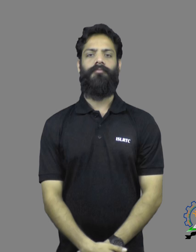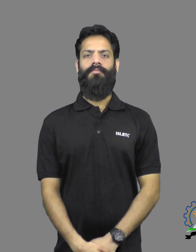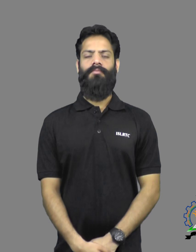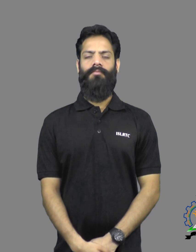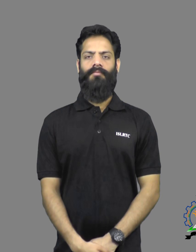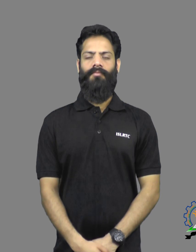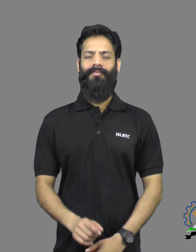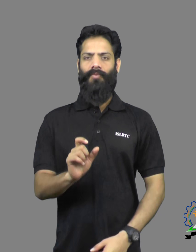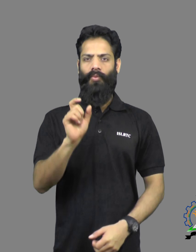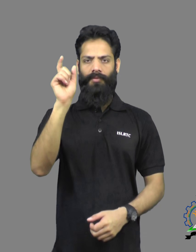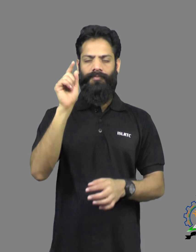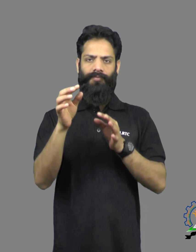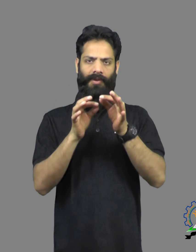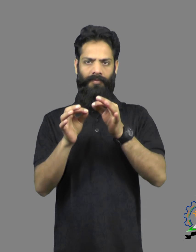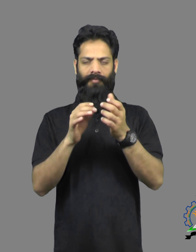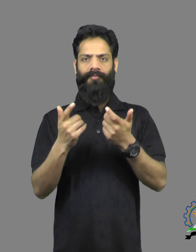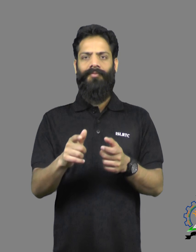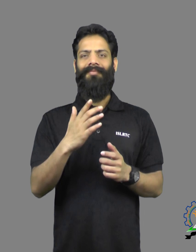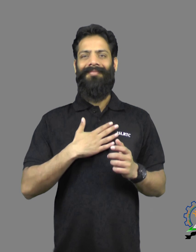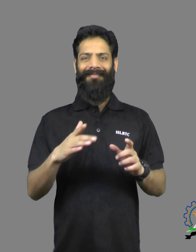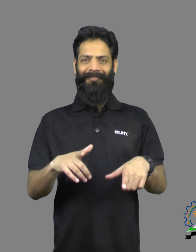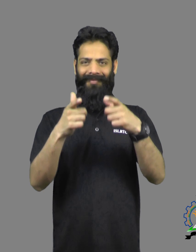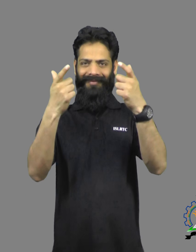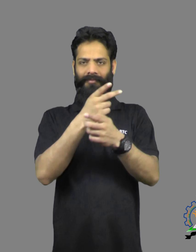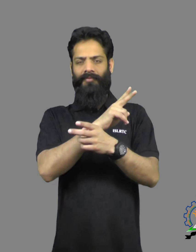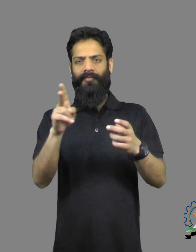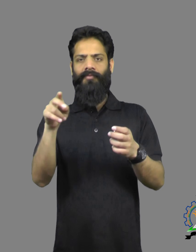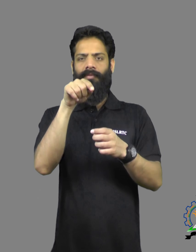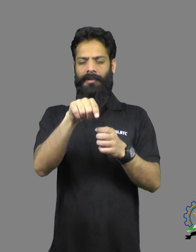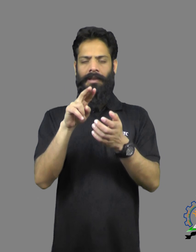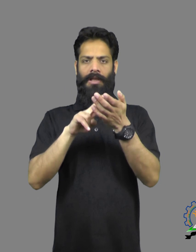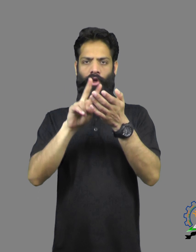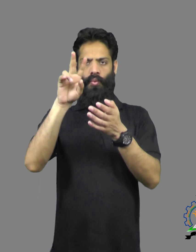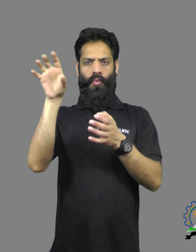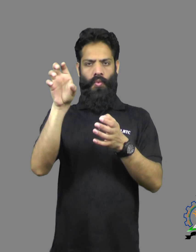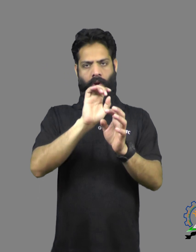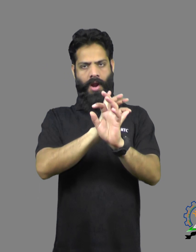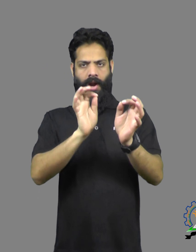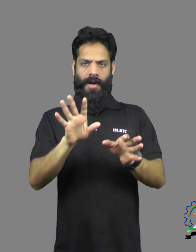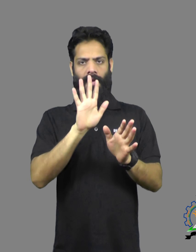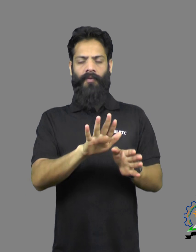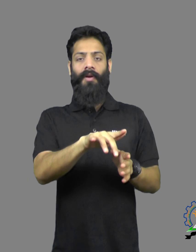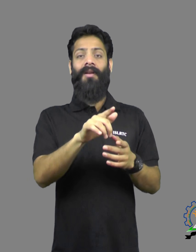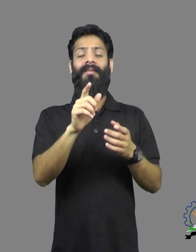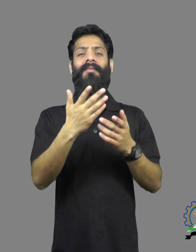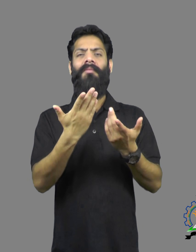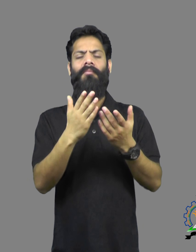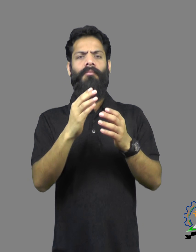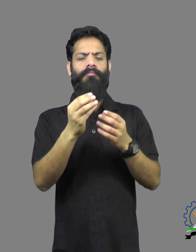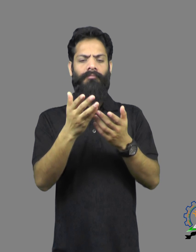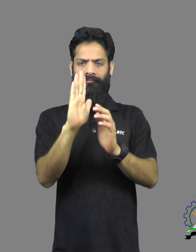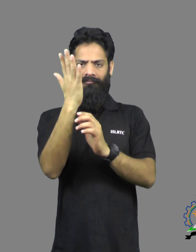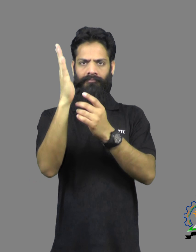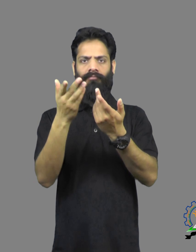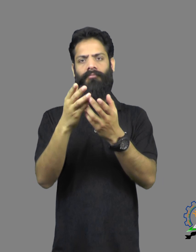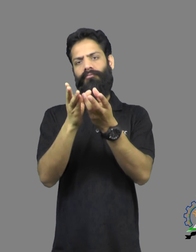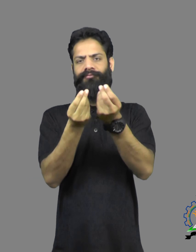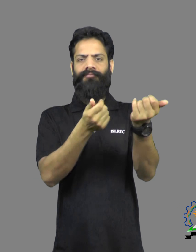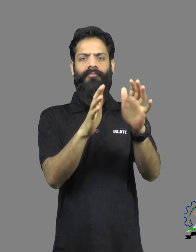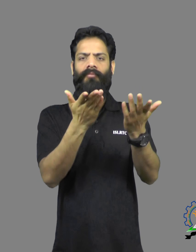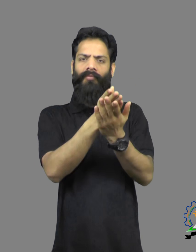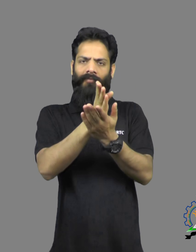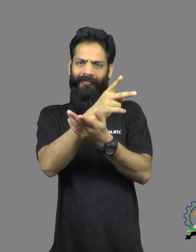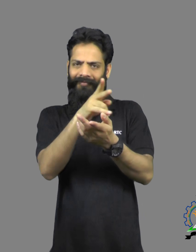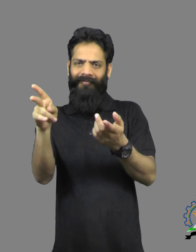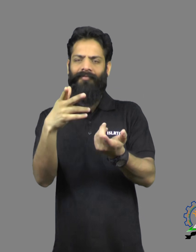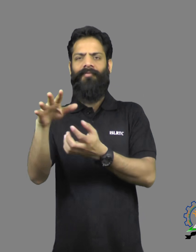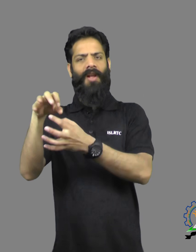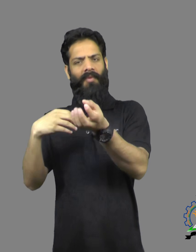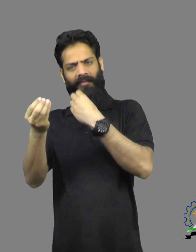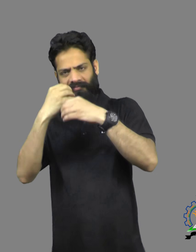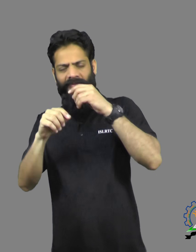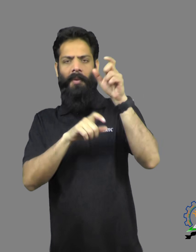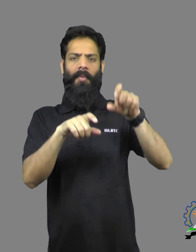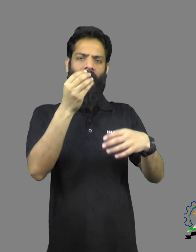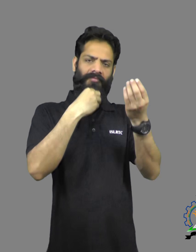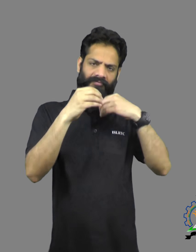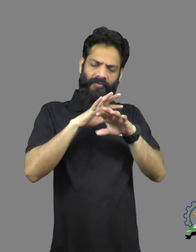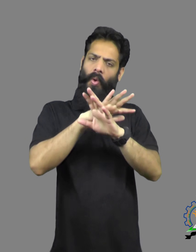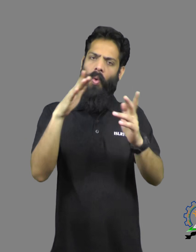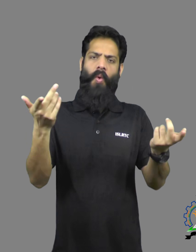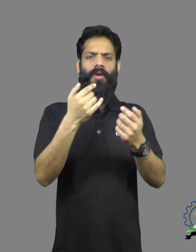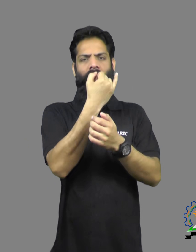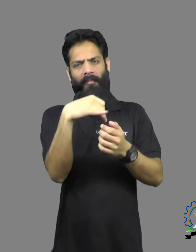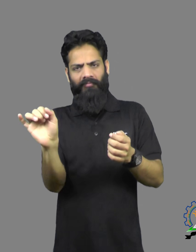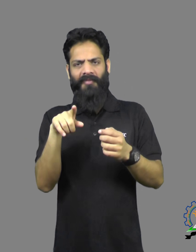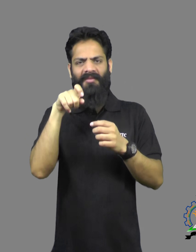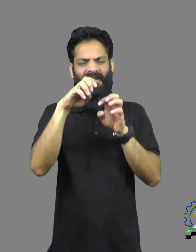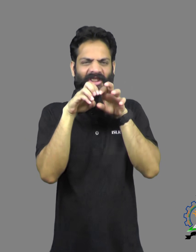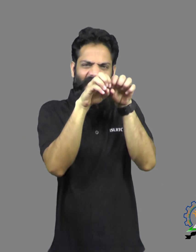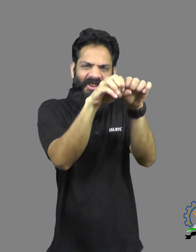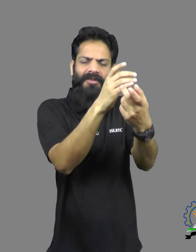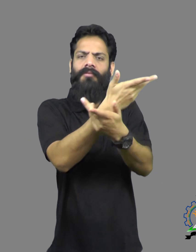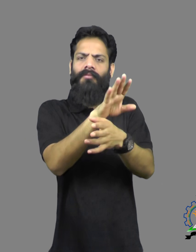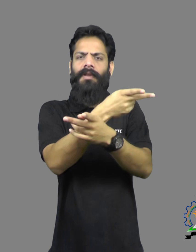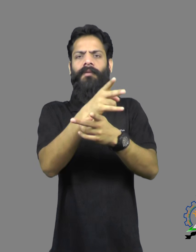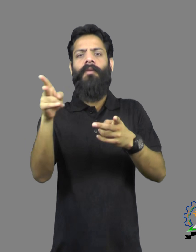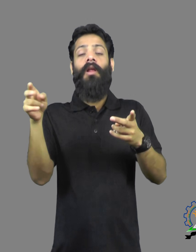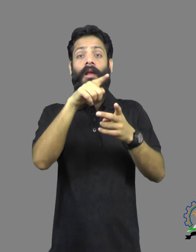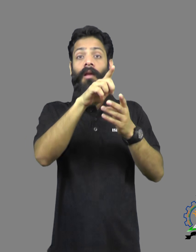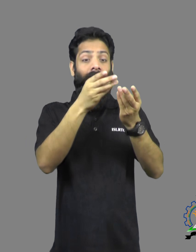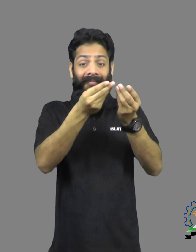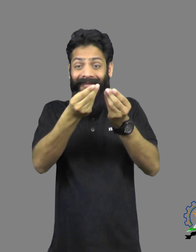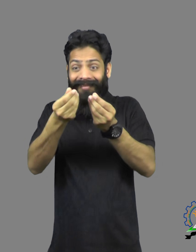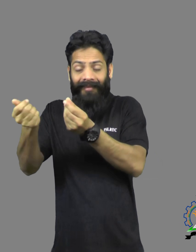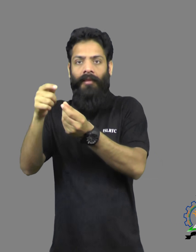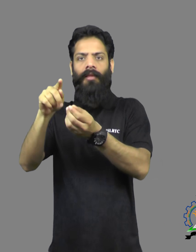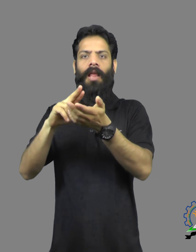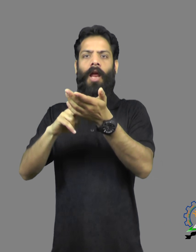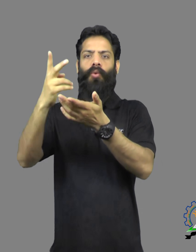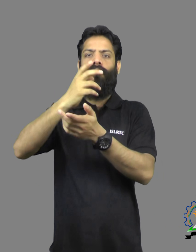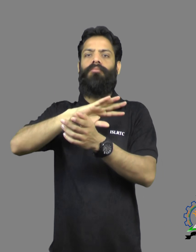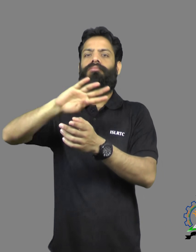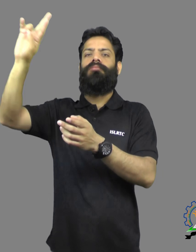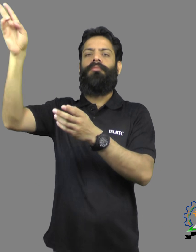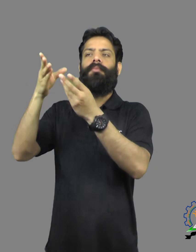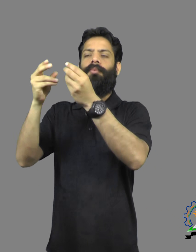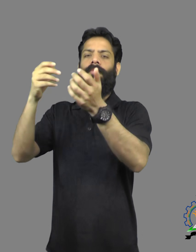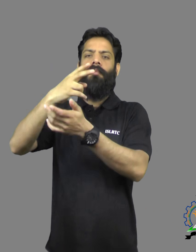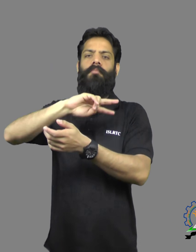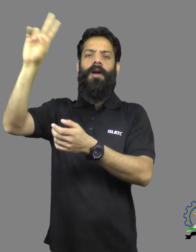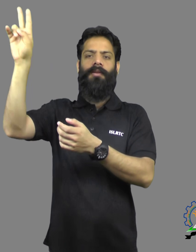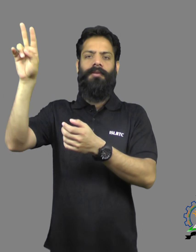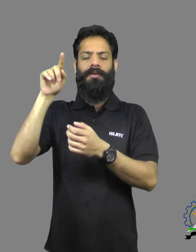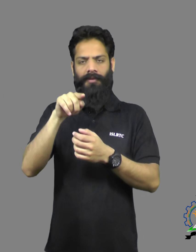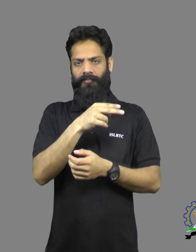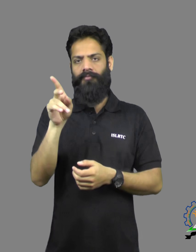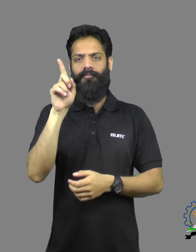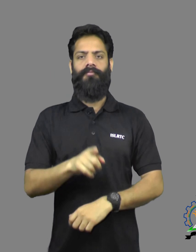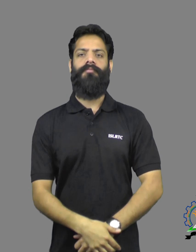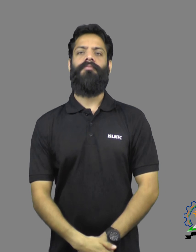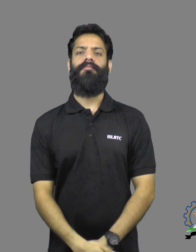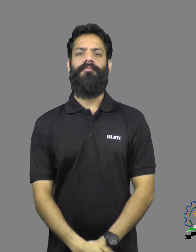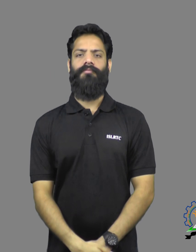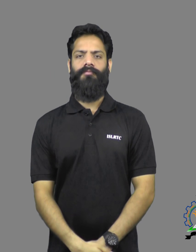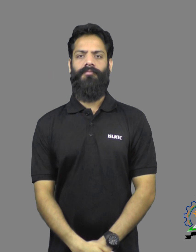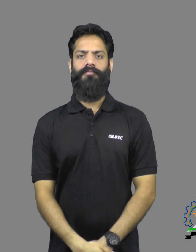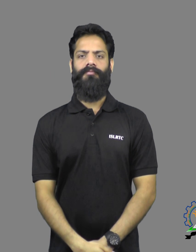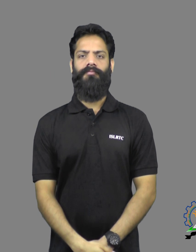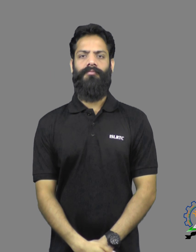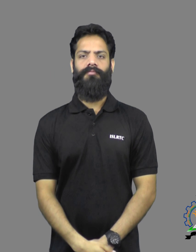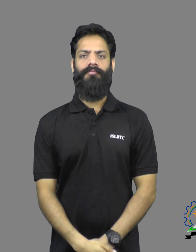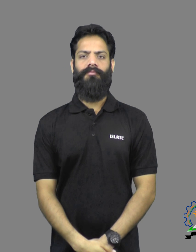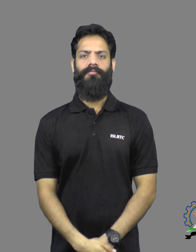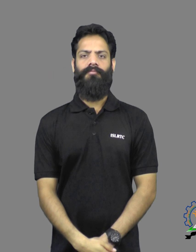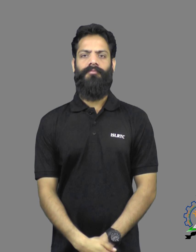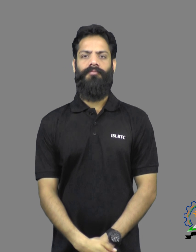Denitrification